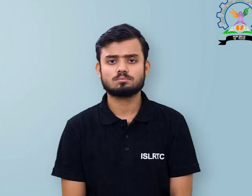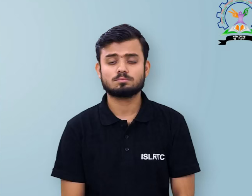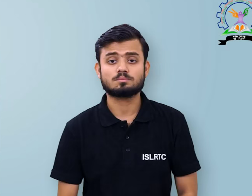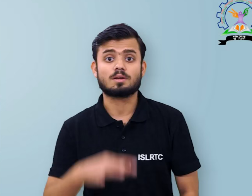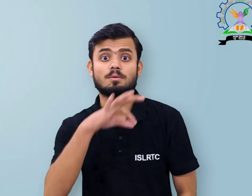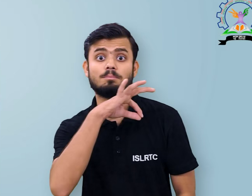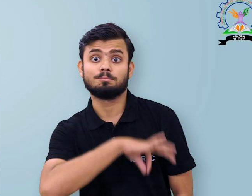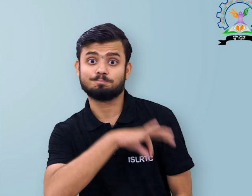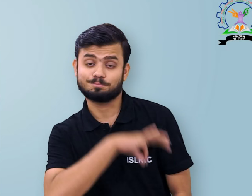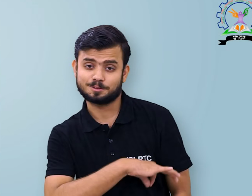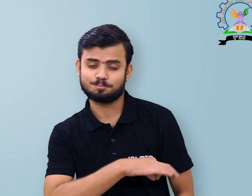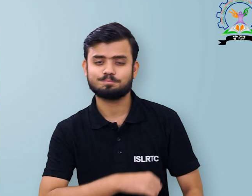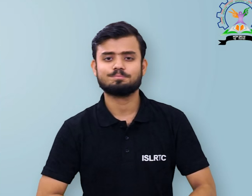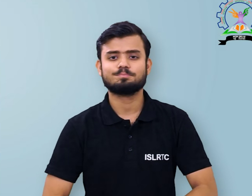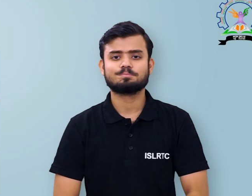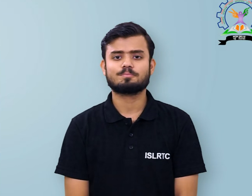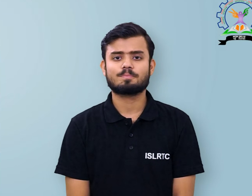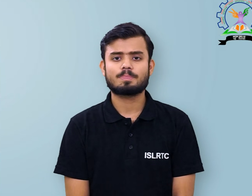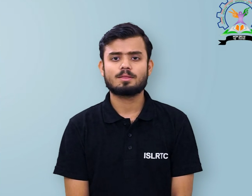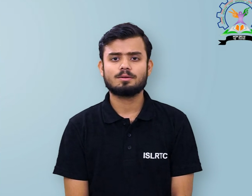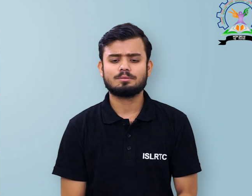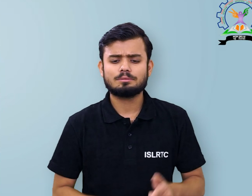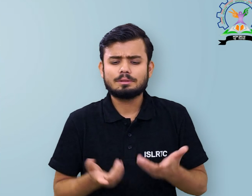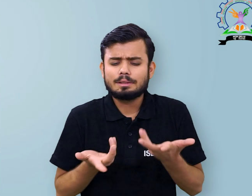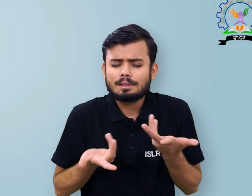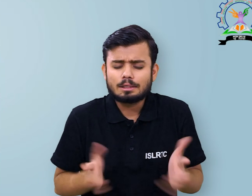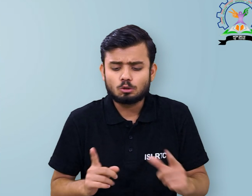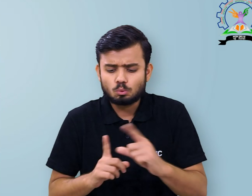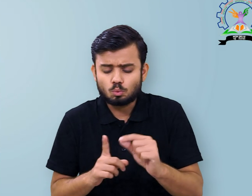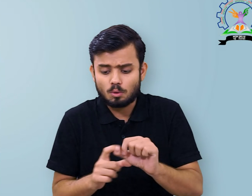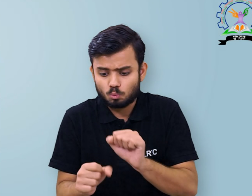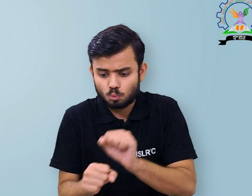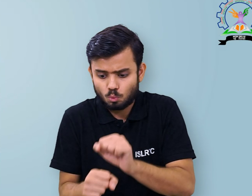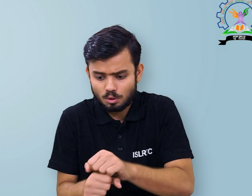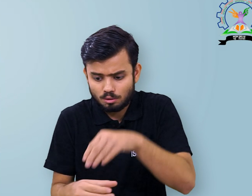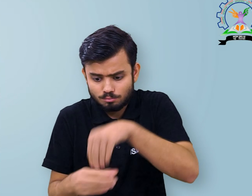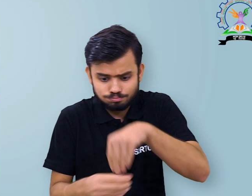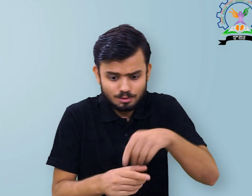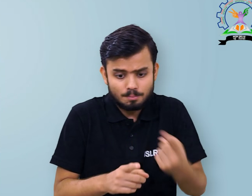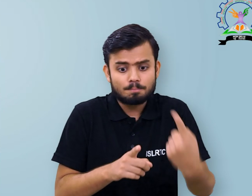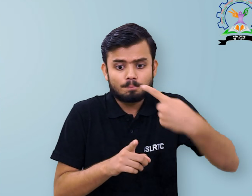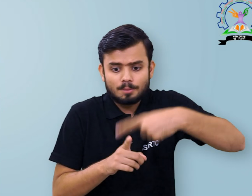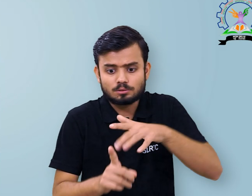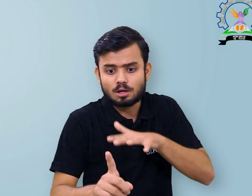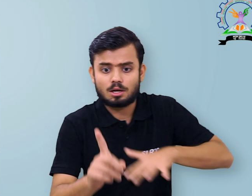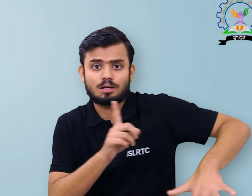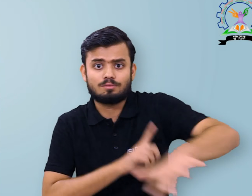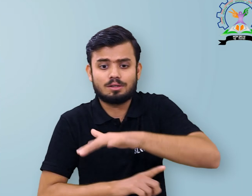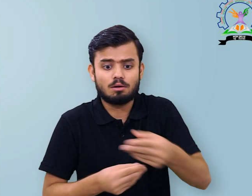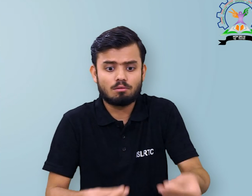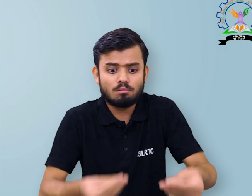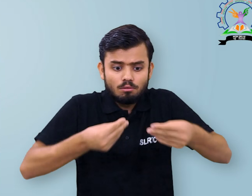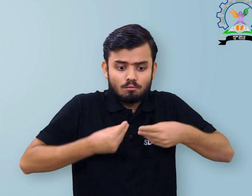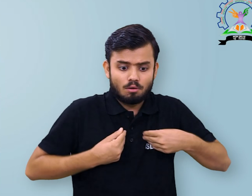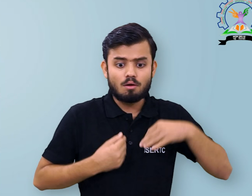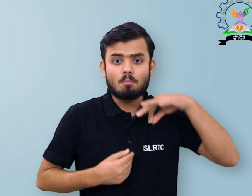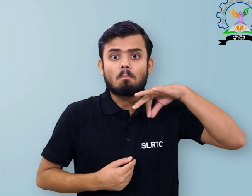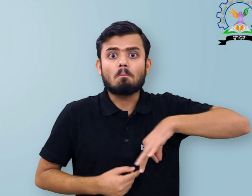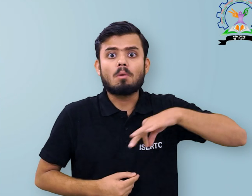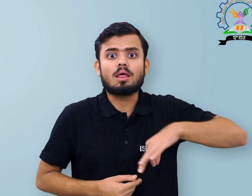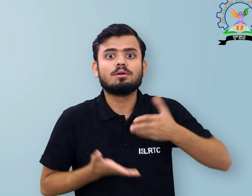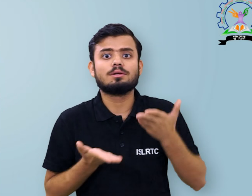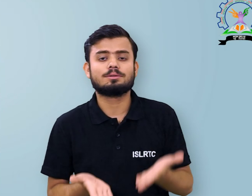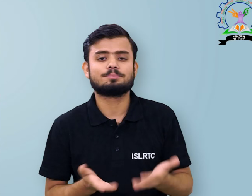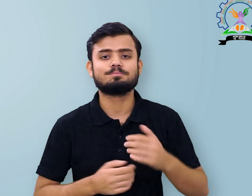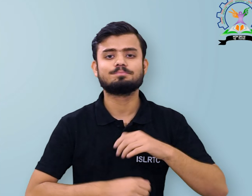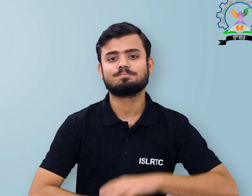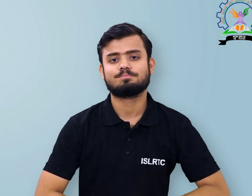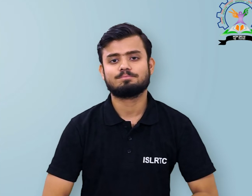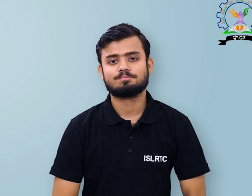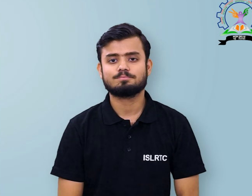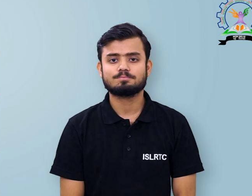Favourable To the advantage of someone or something.